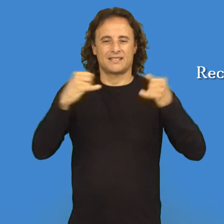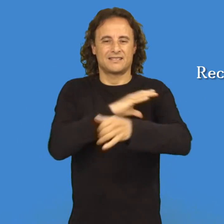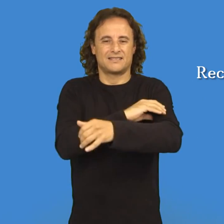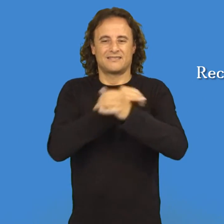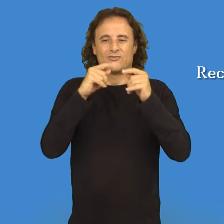tensión